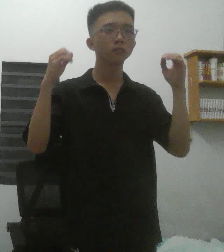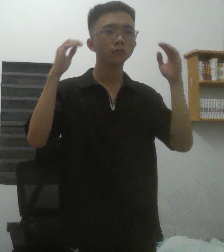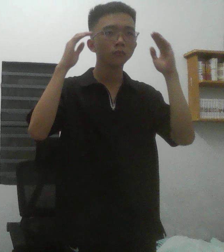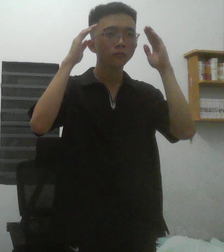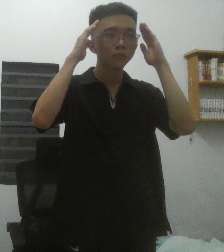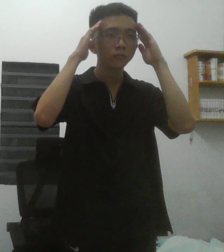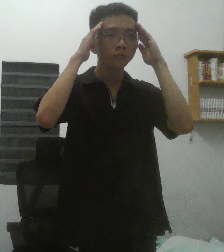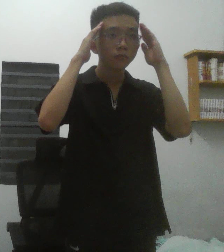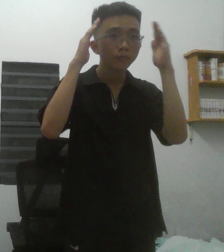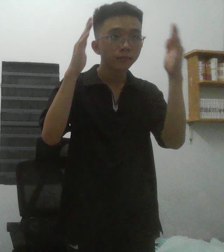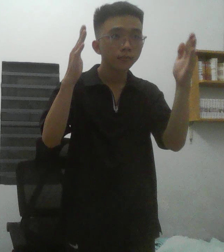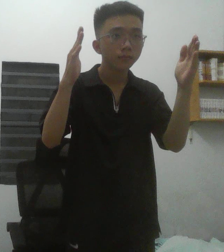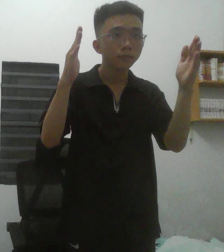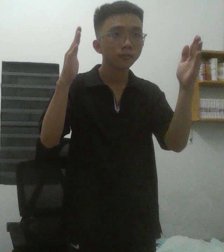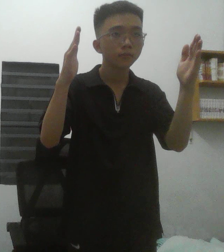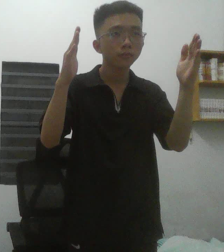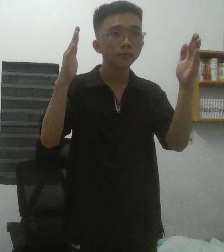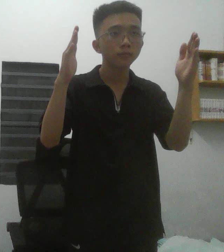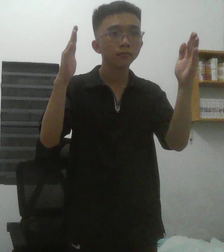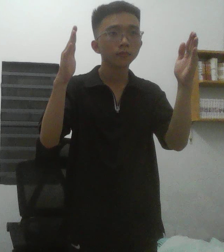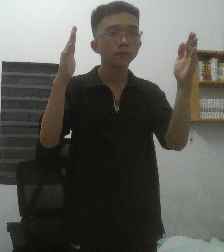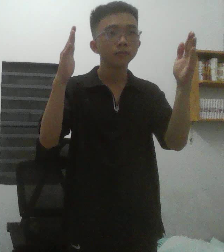quan tam